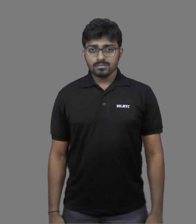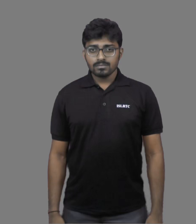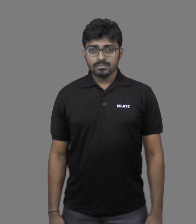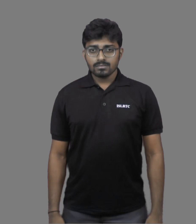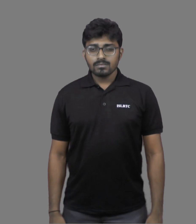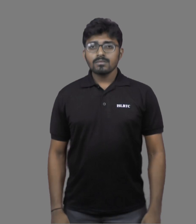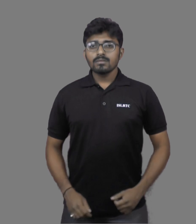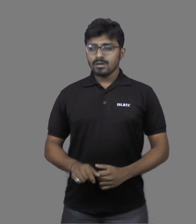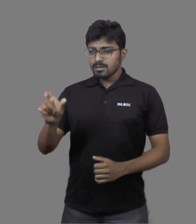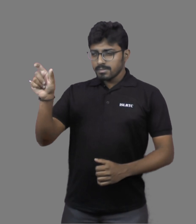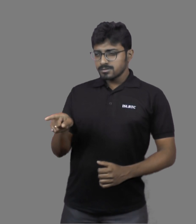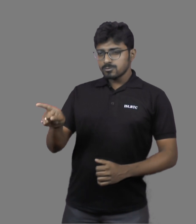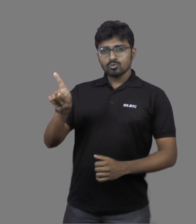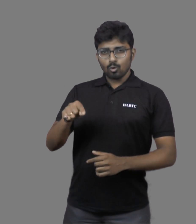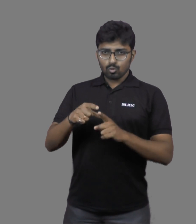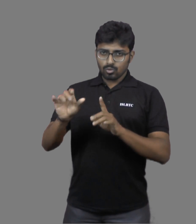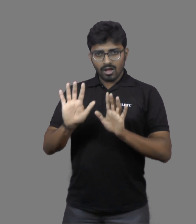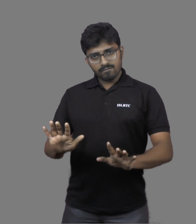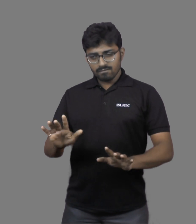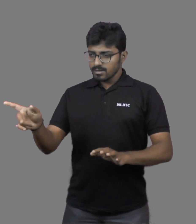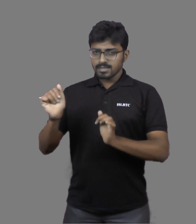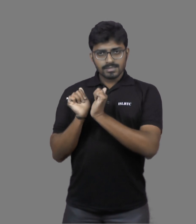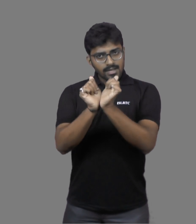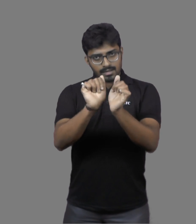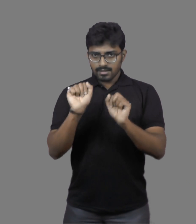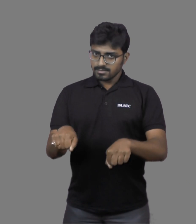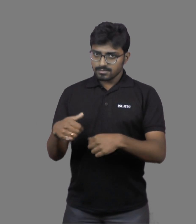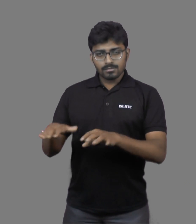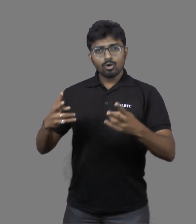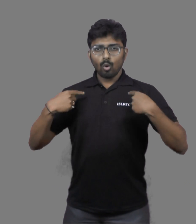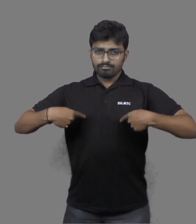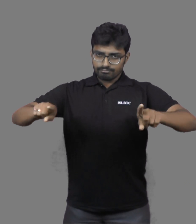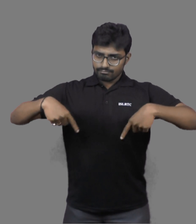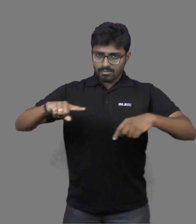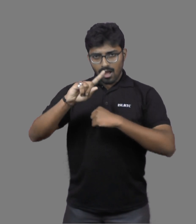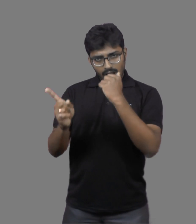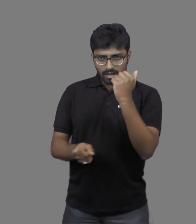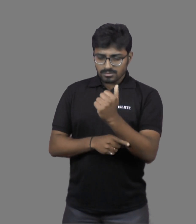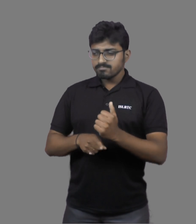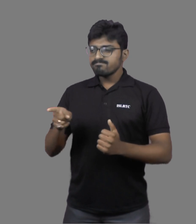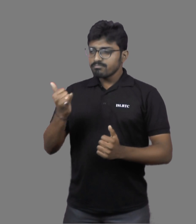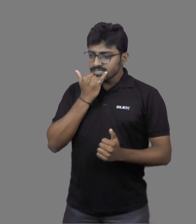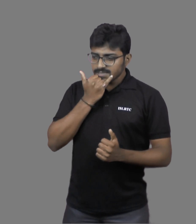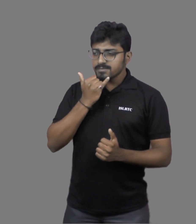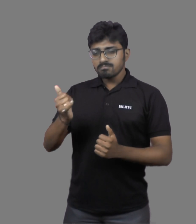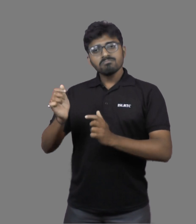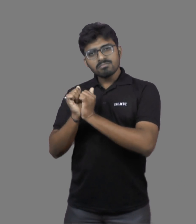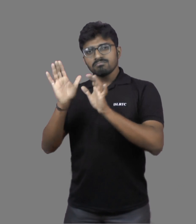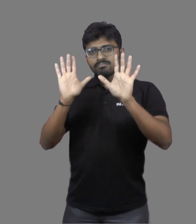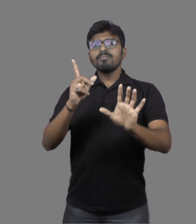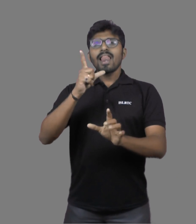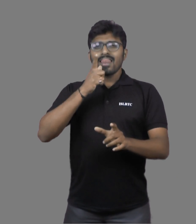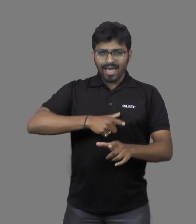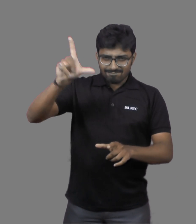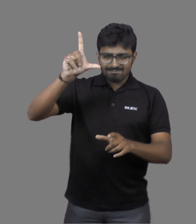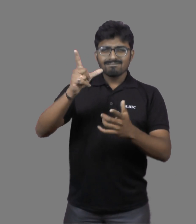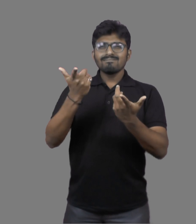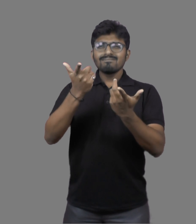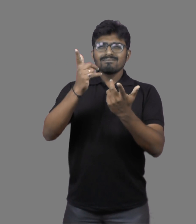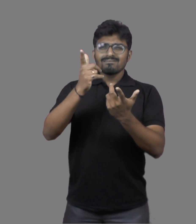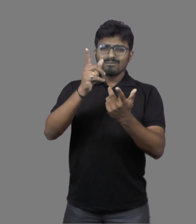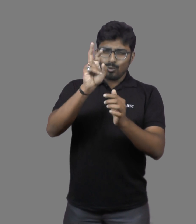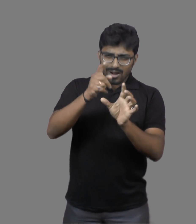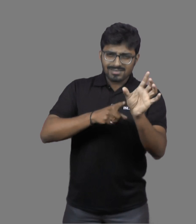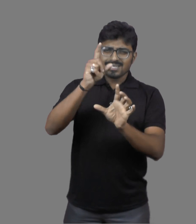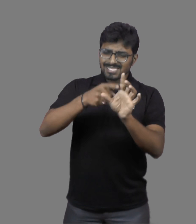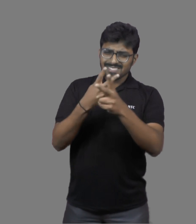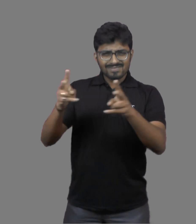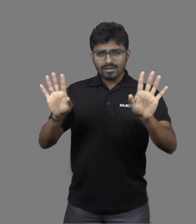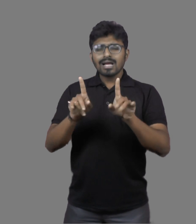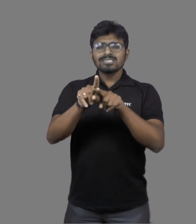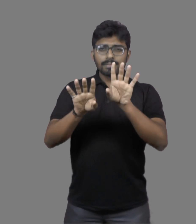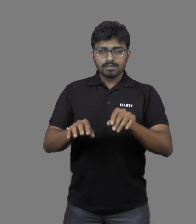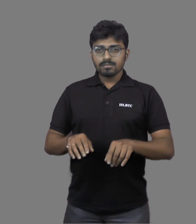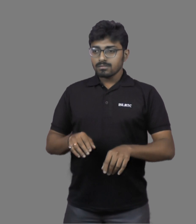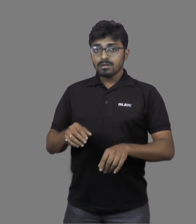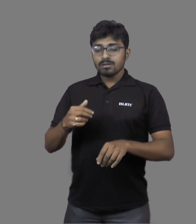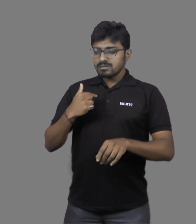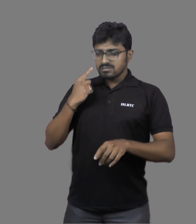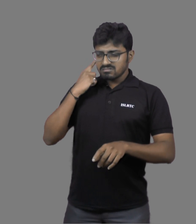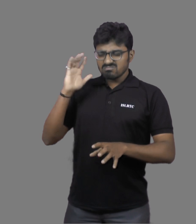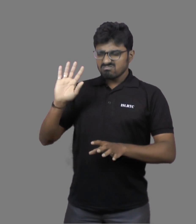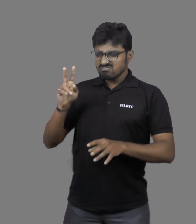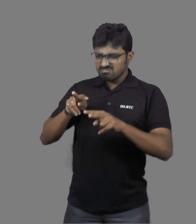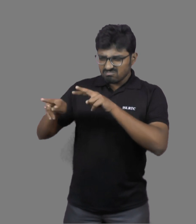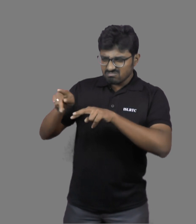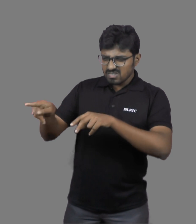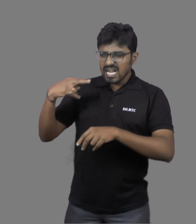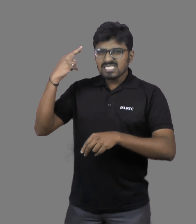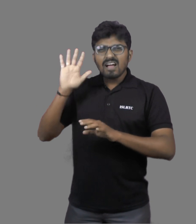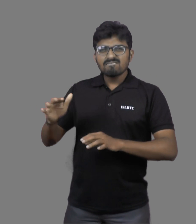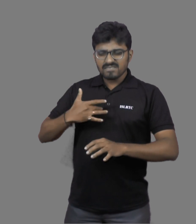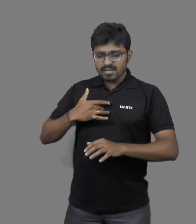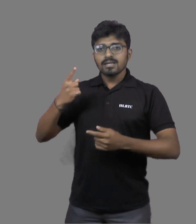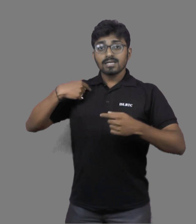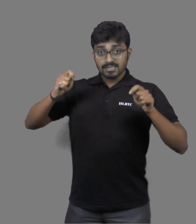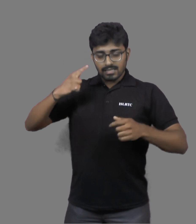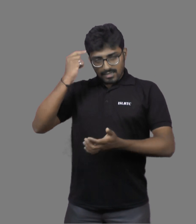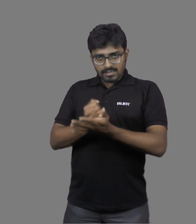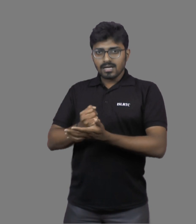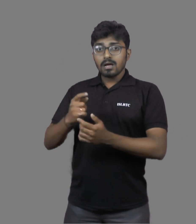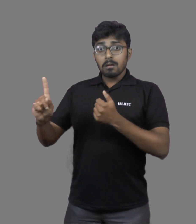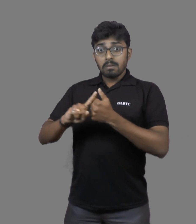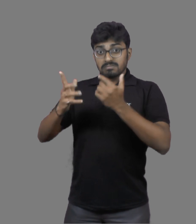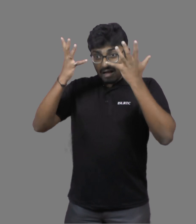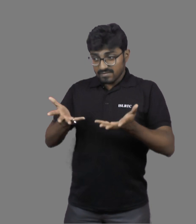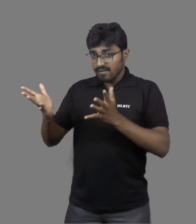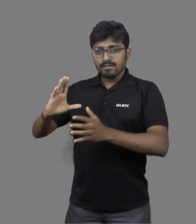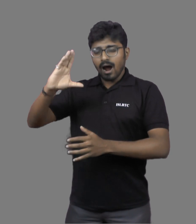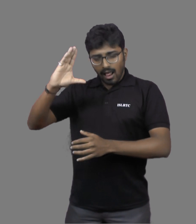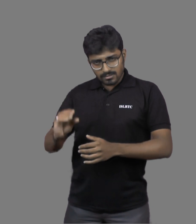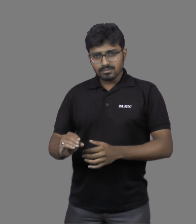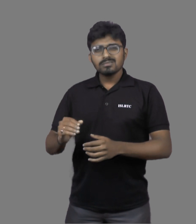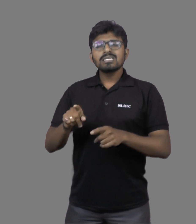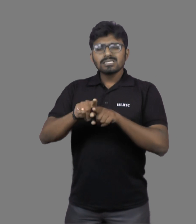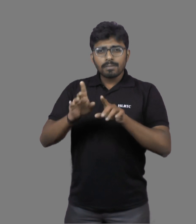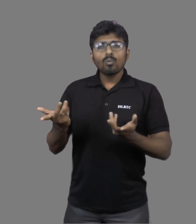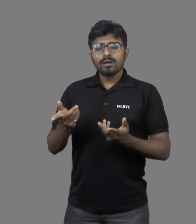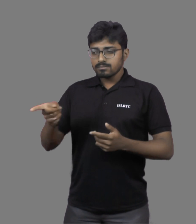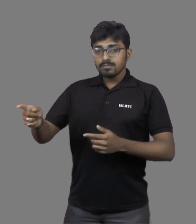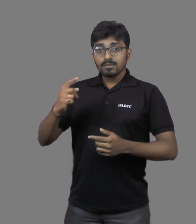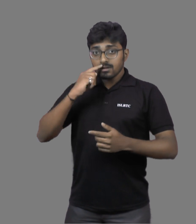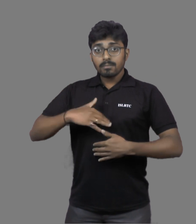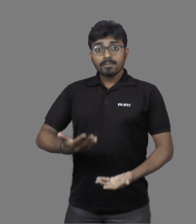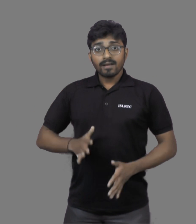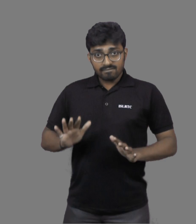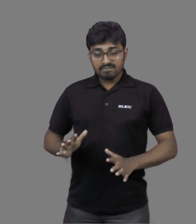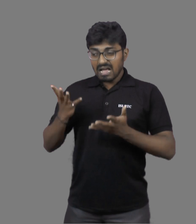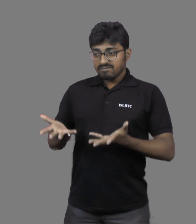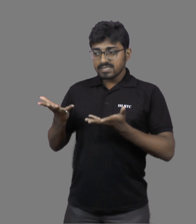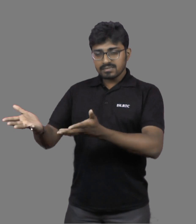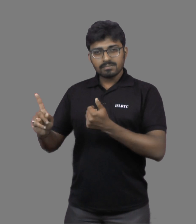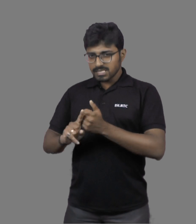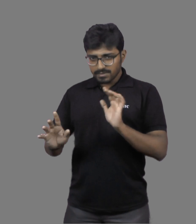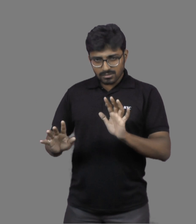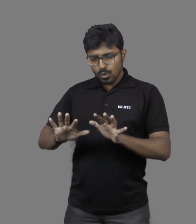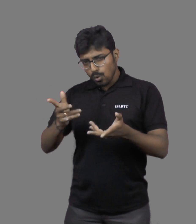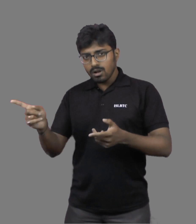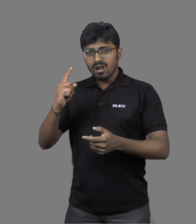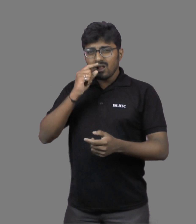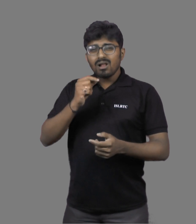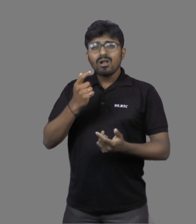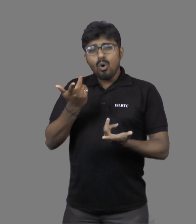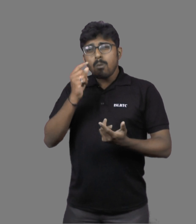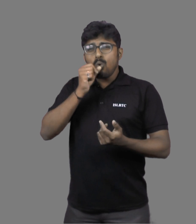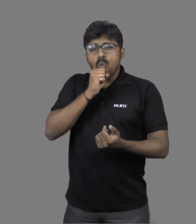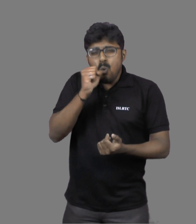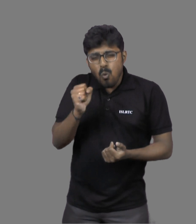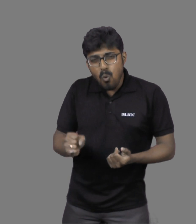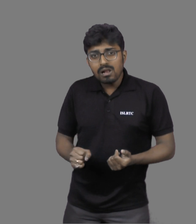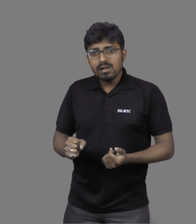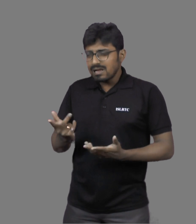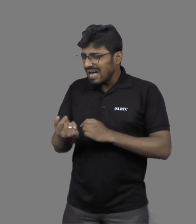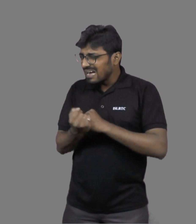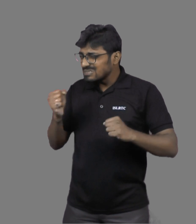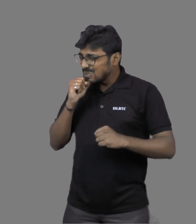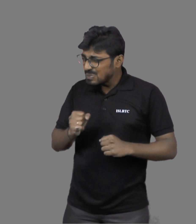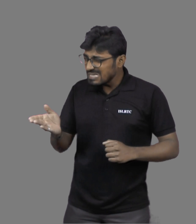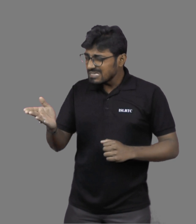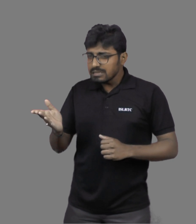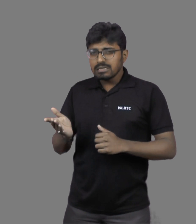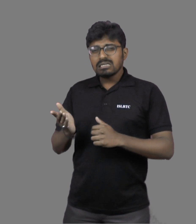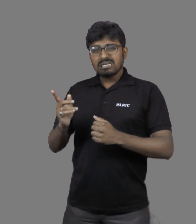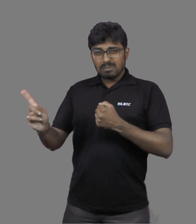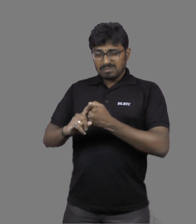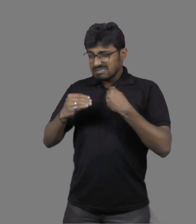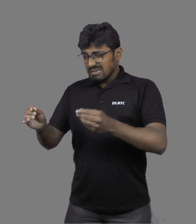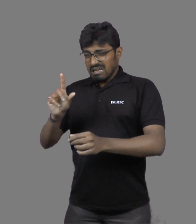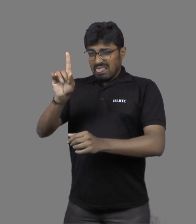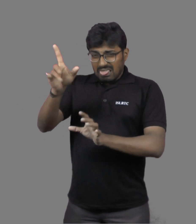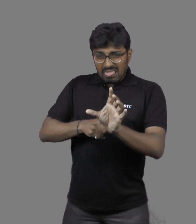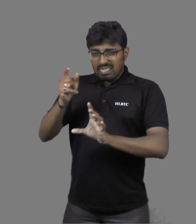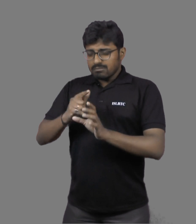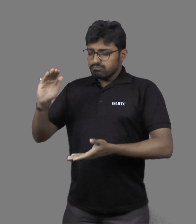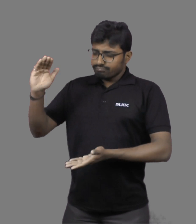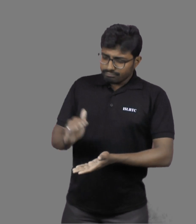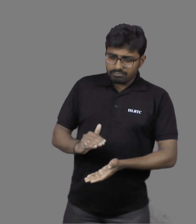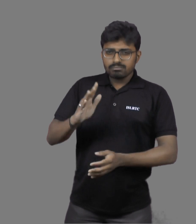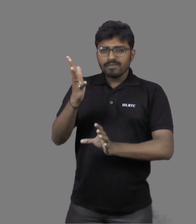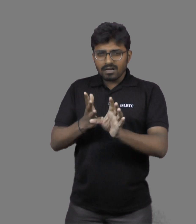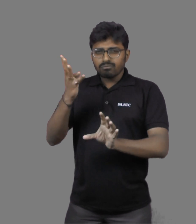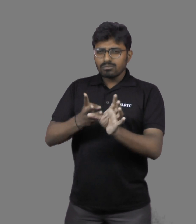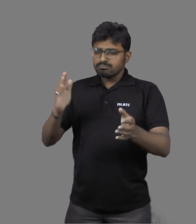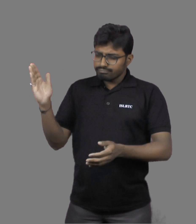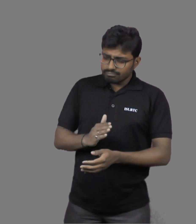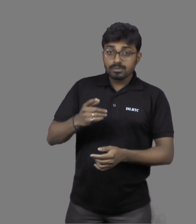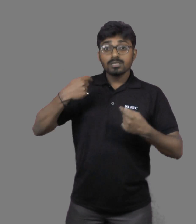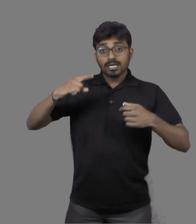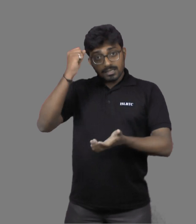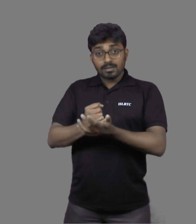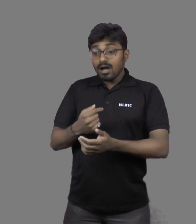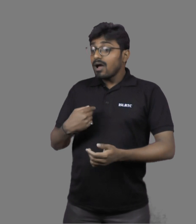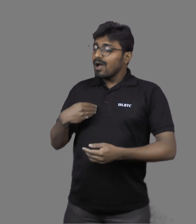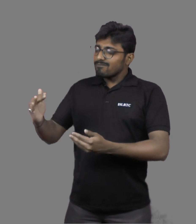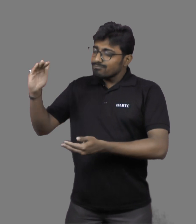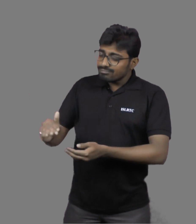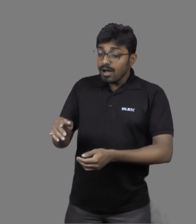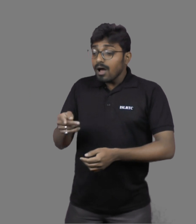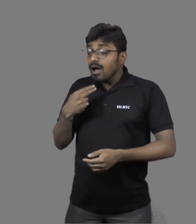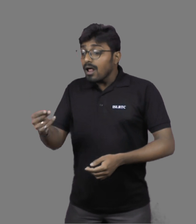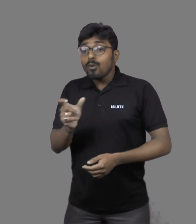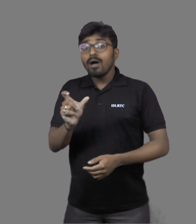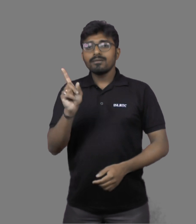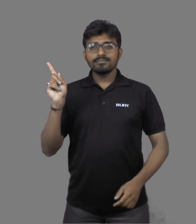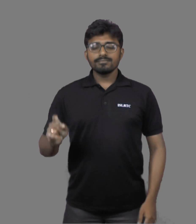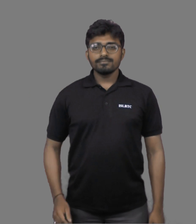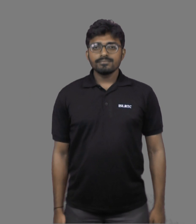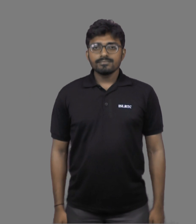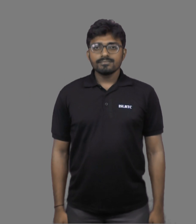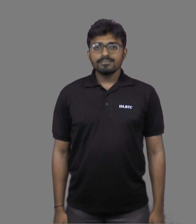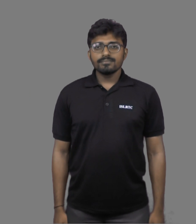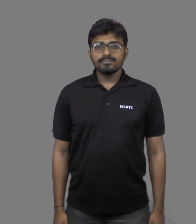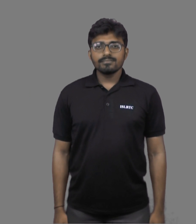Respite